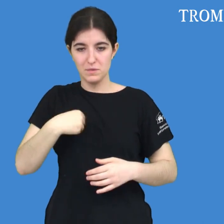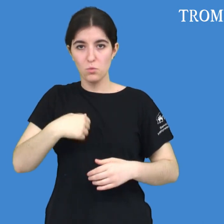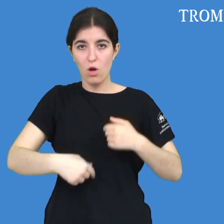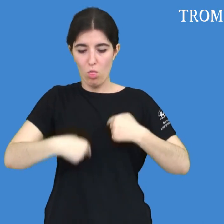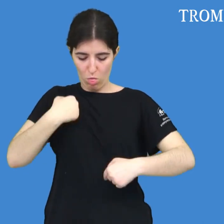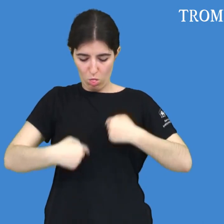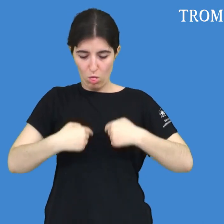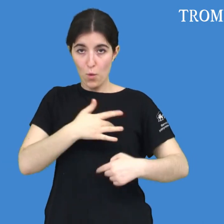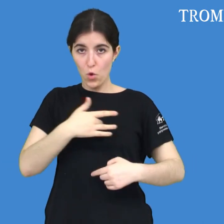circulación